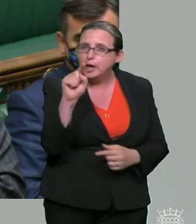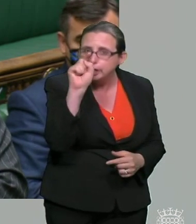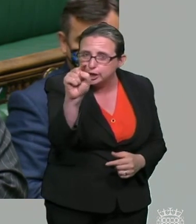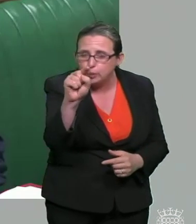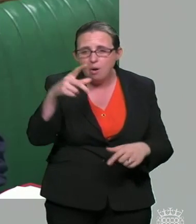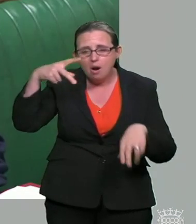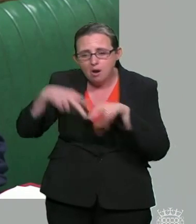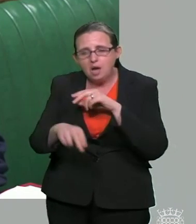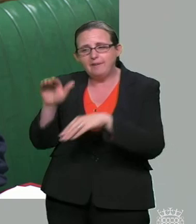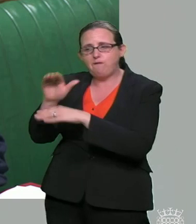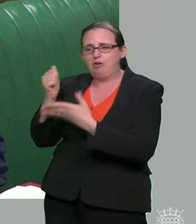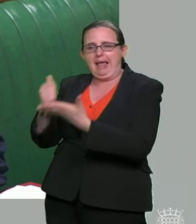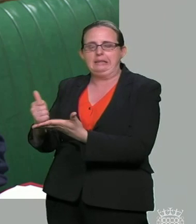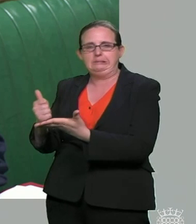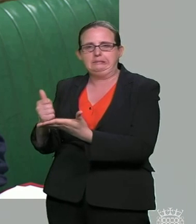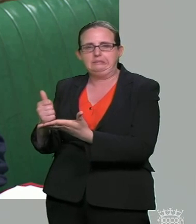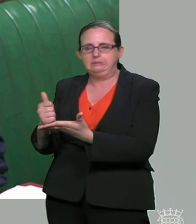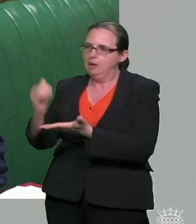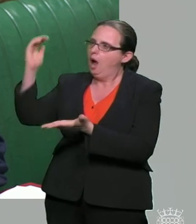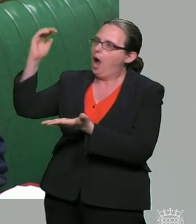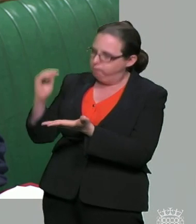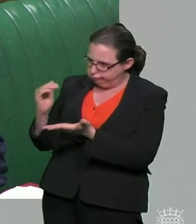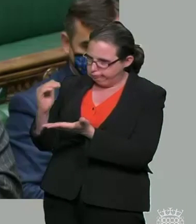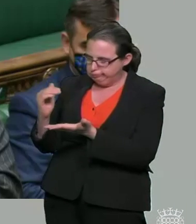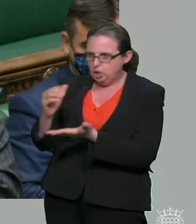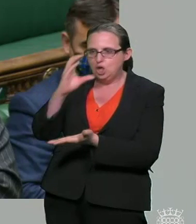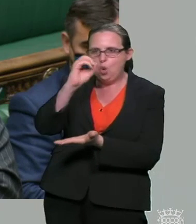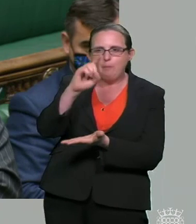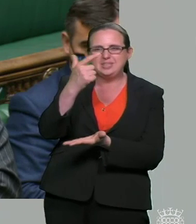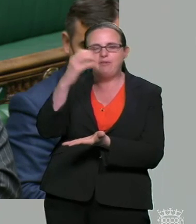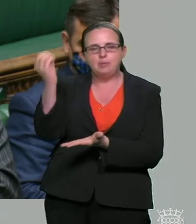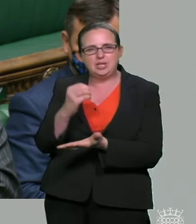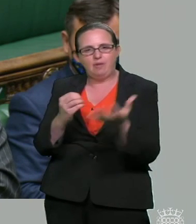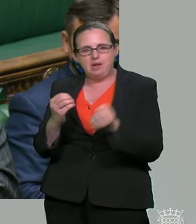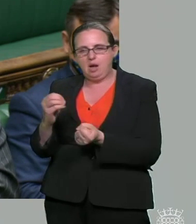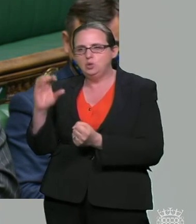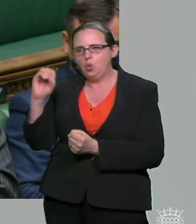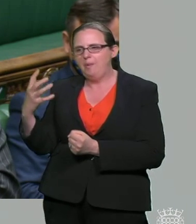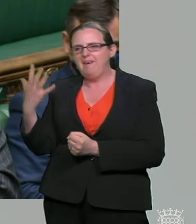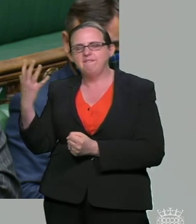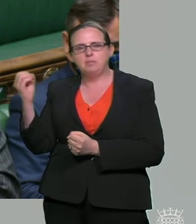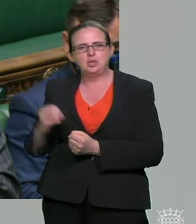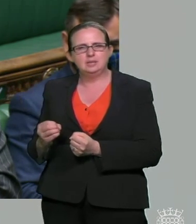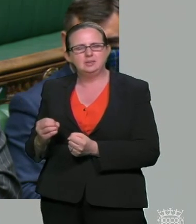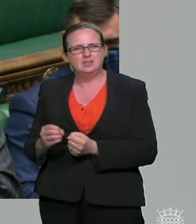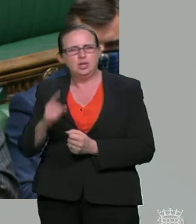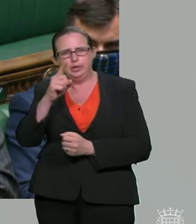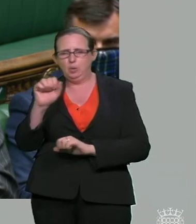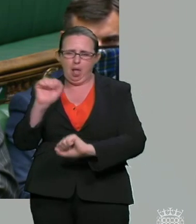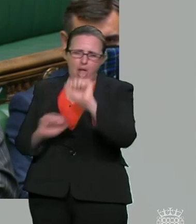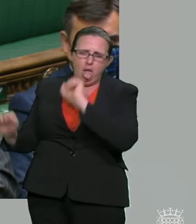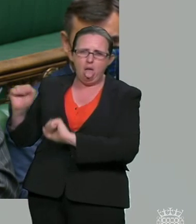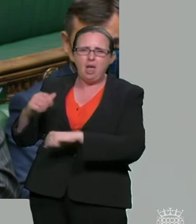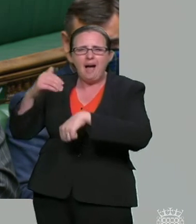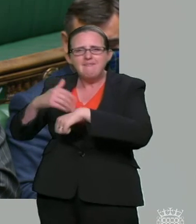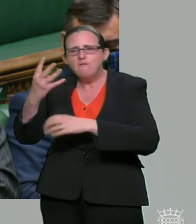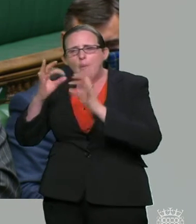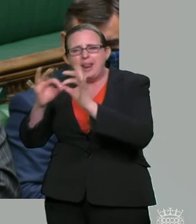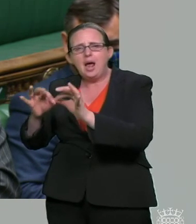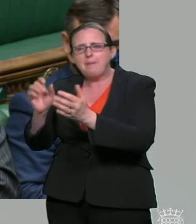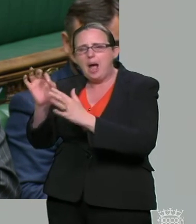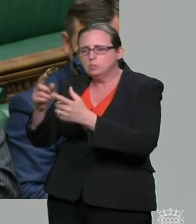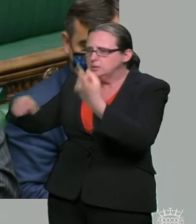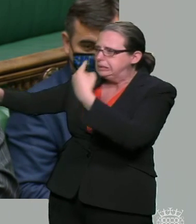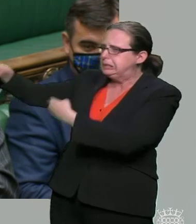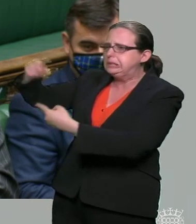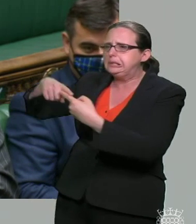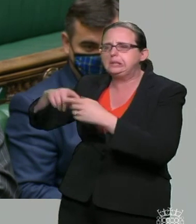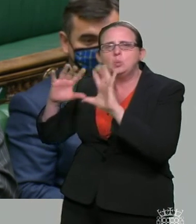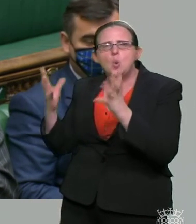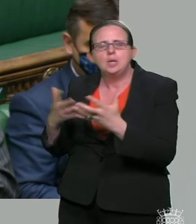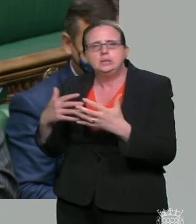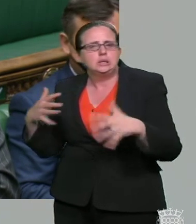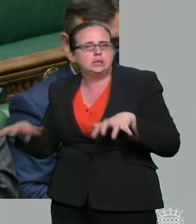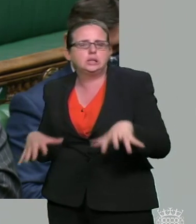At the very moment when global leadership is needed more than ever, this Tory Government are walking away from millions still struggling from the covid pandemic and a poverty pandemic.